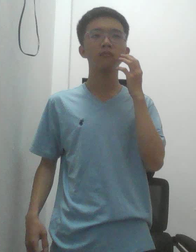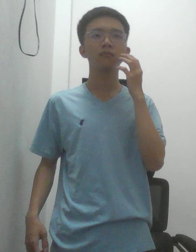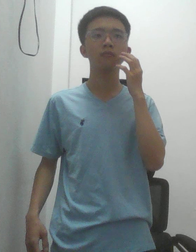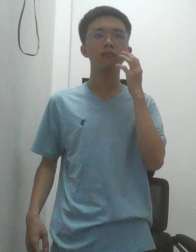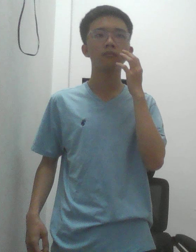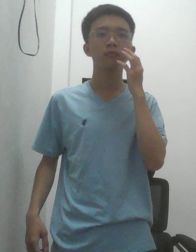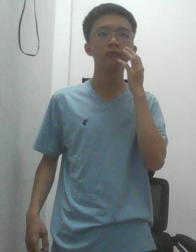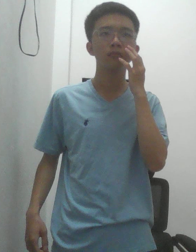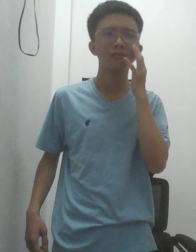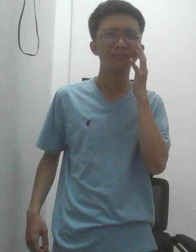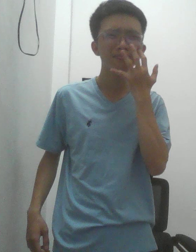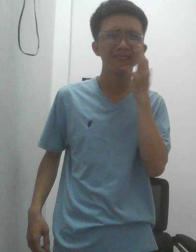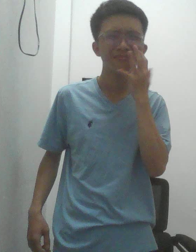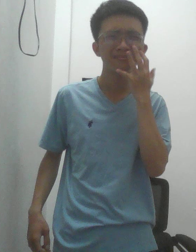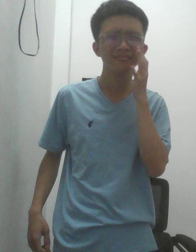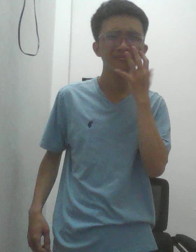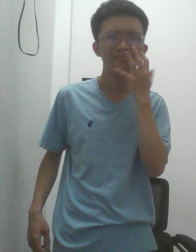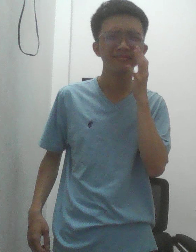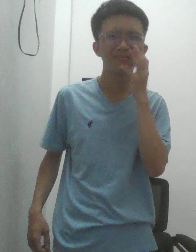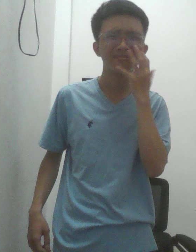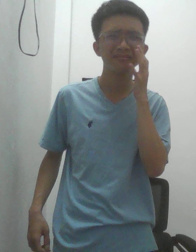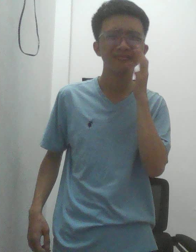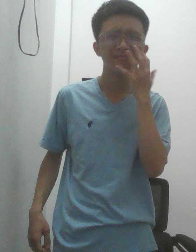kinh tom